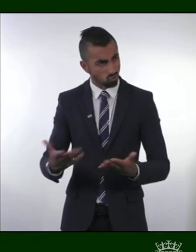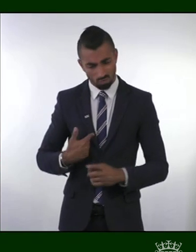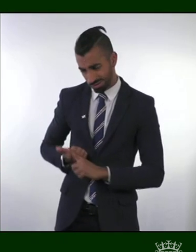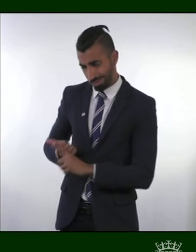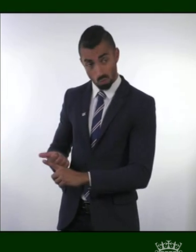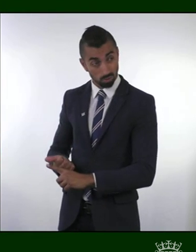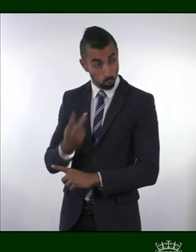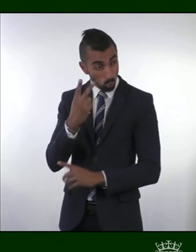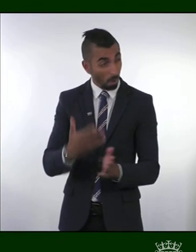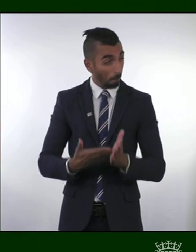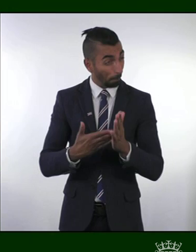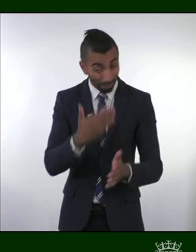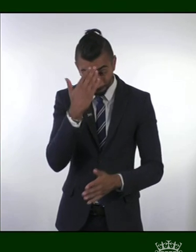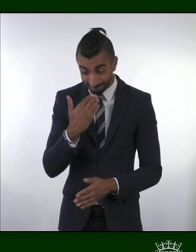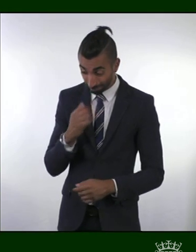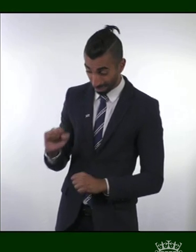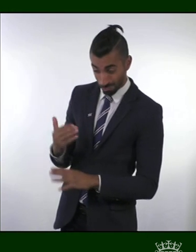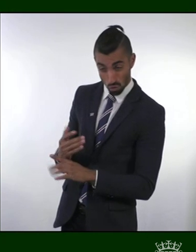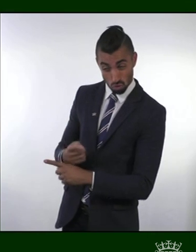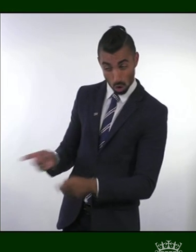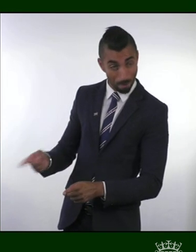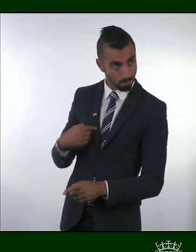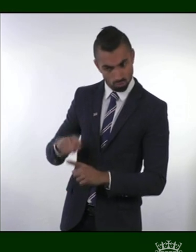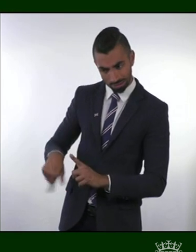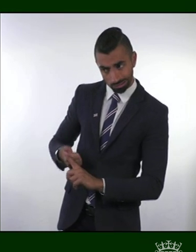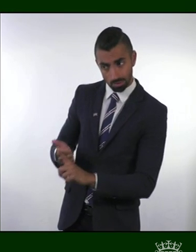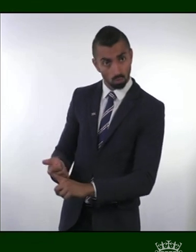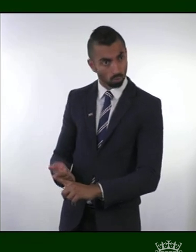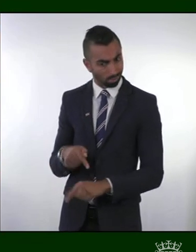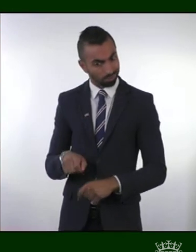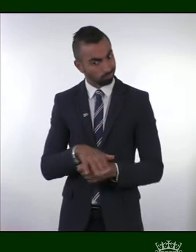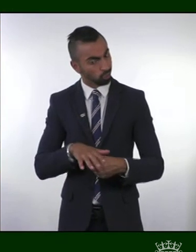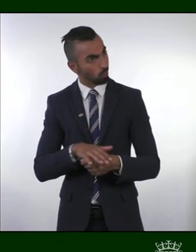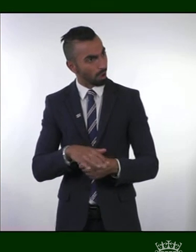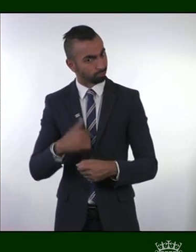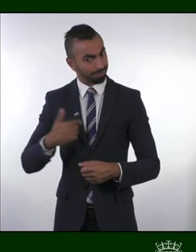The honourable Member is right. It is because of the equalities impact that the moment demands such action.